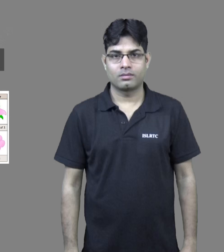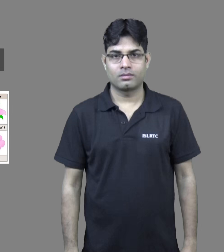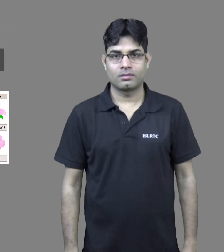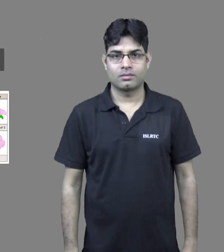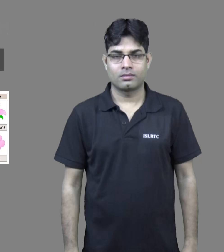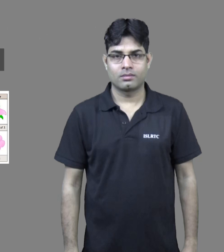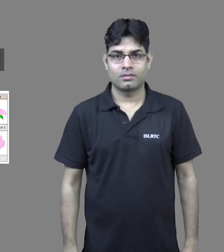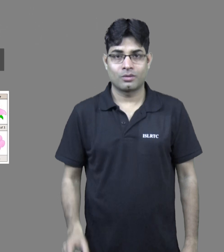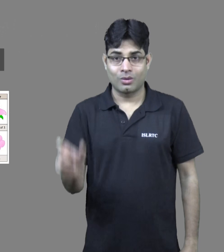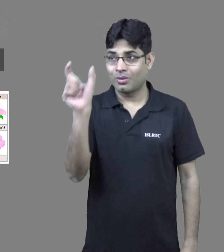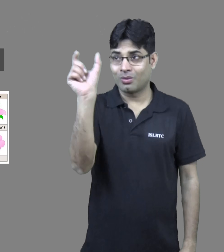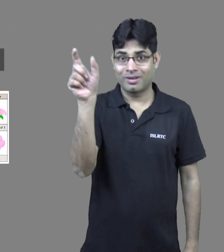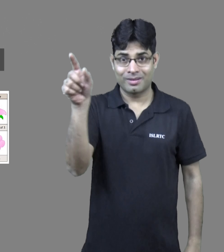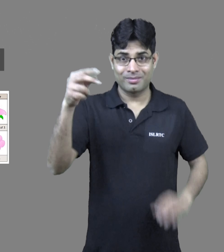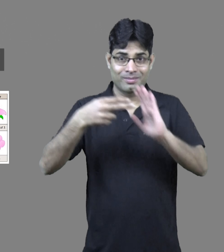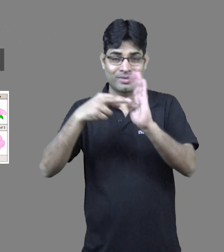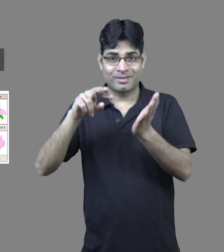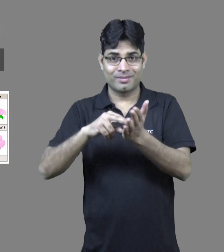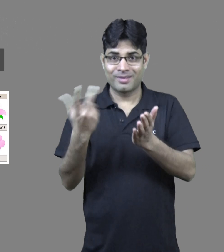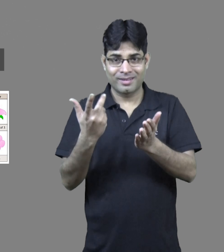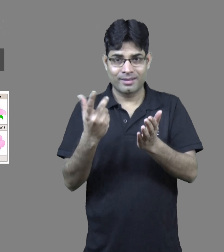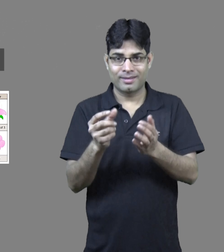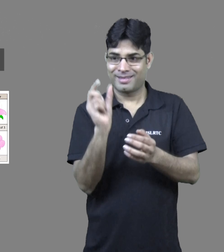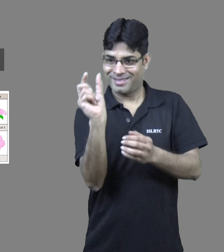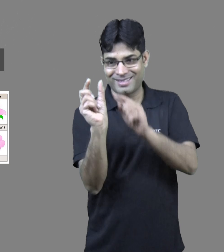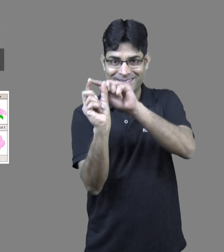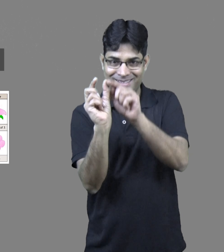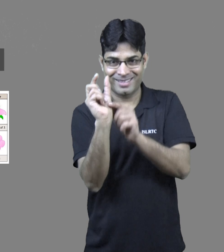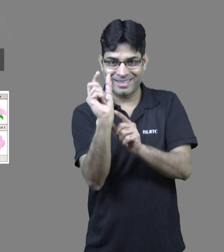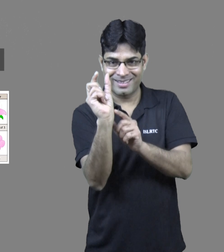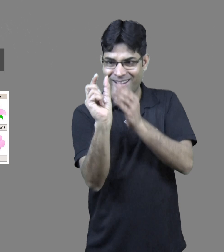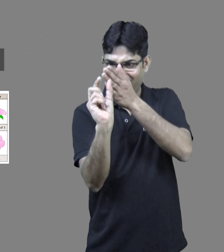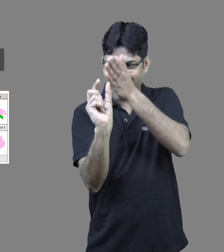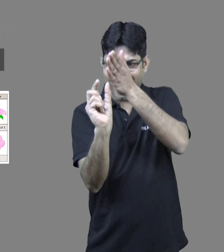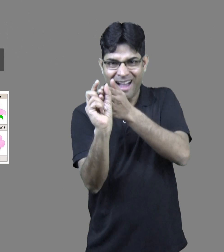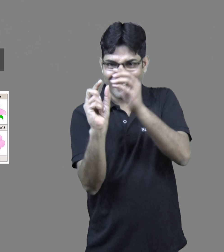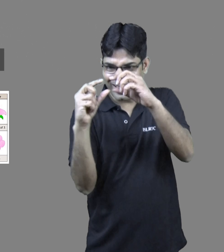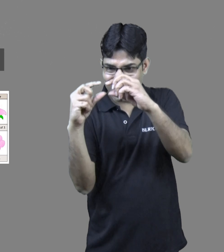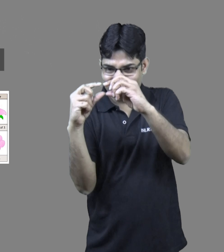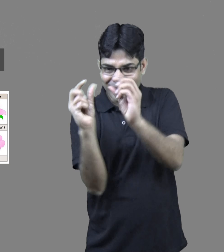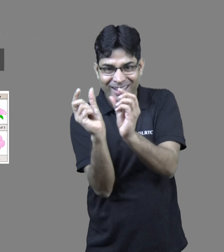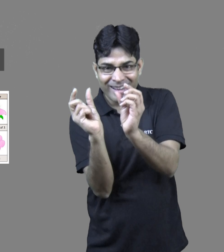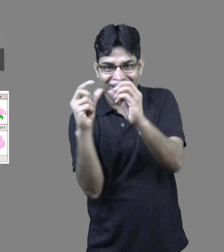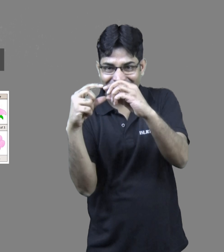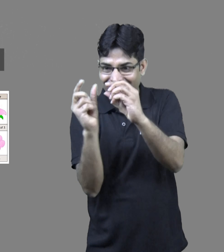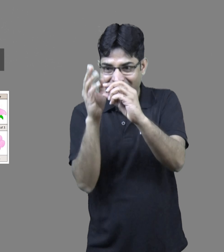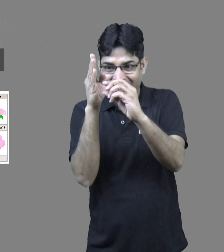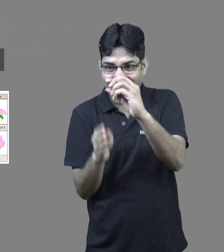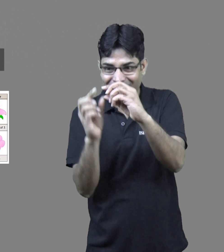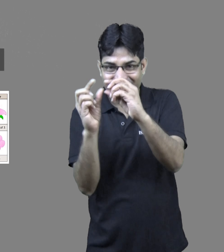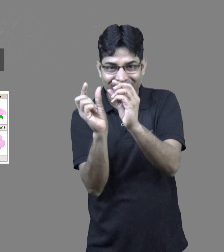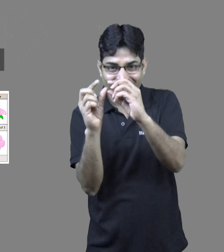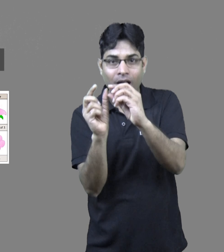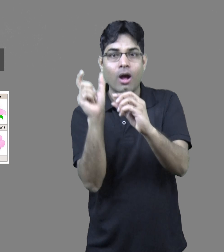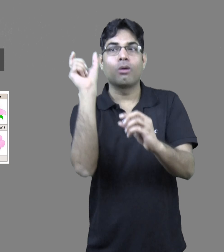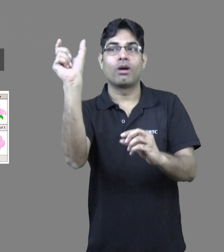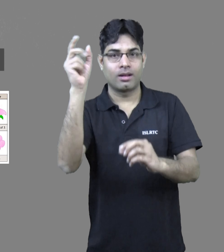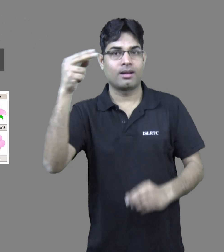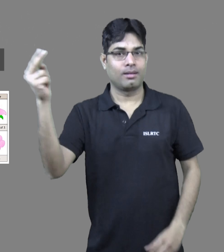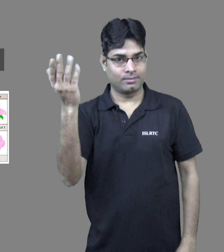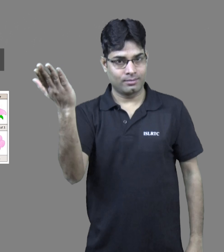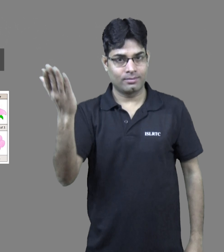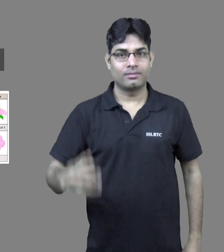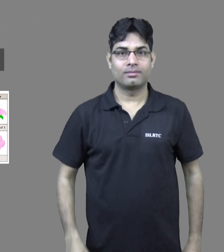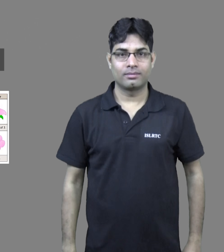Dicoty Ledoneae